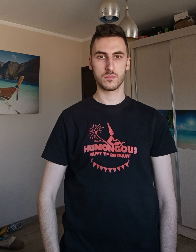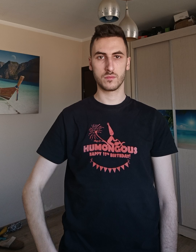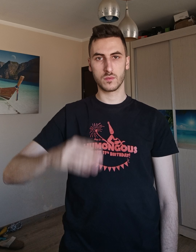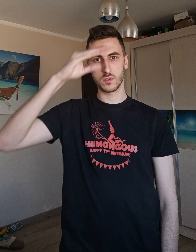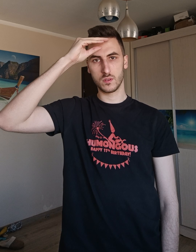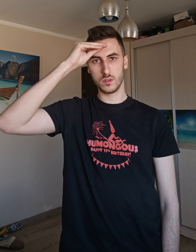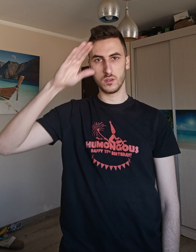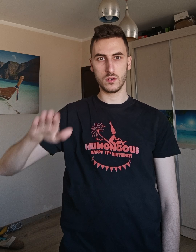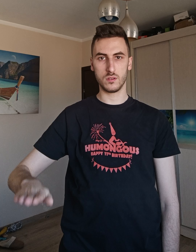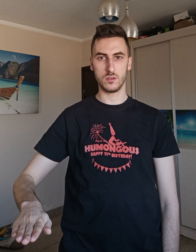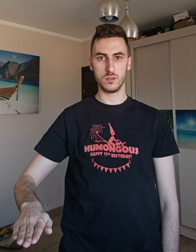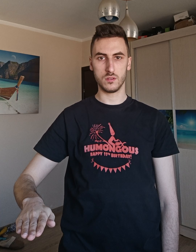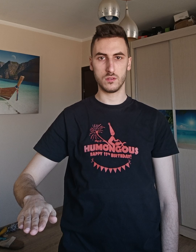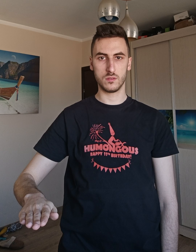ילד